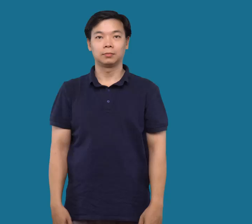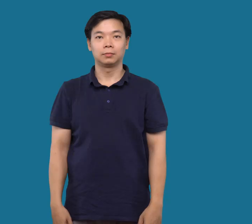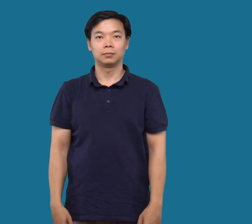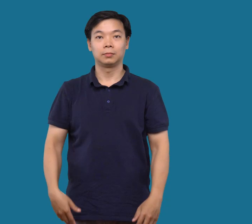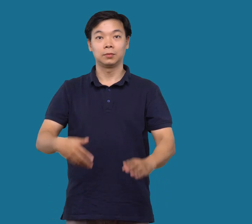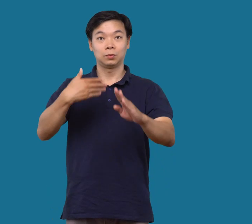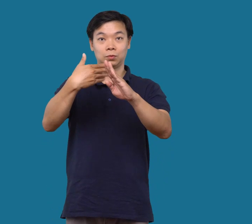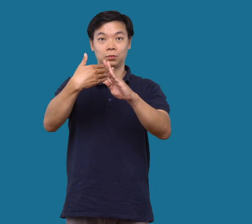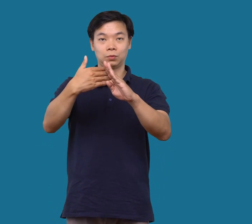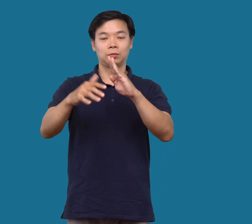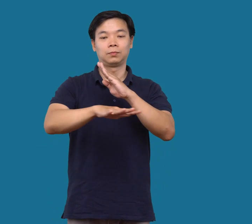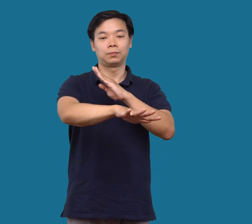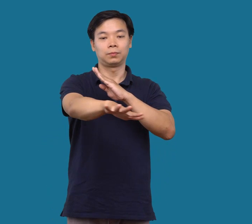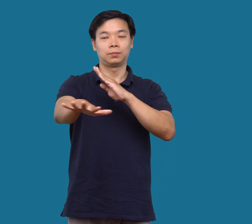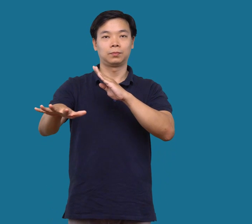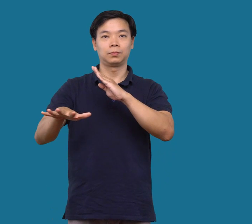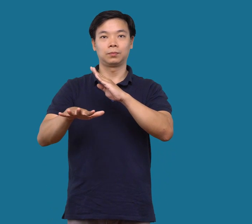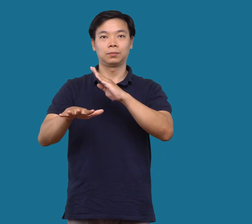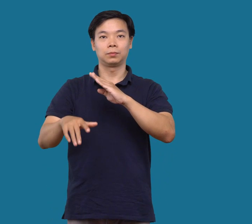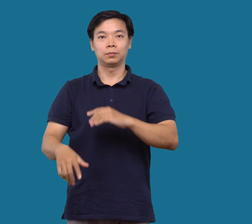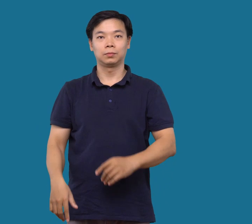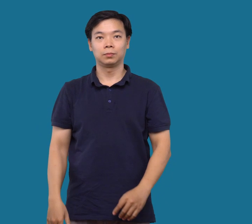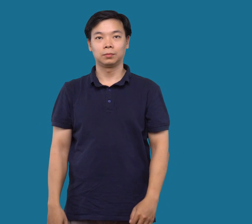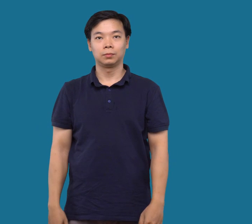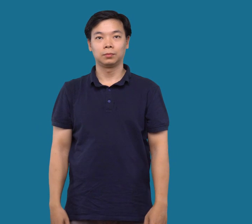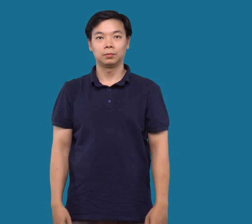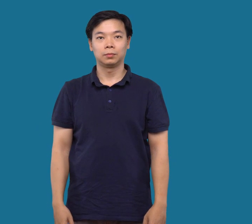sân trường